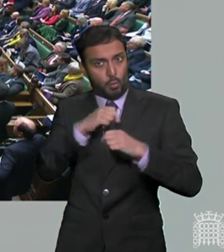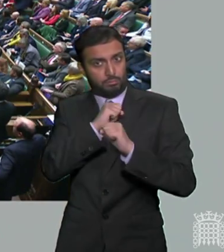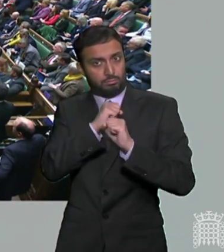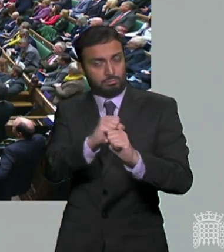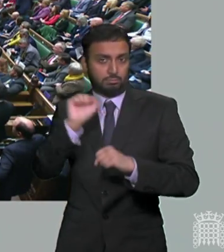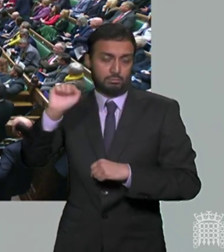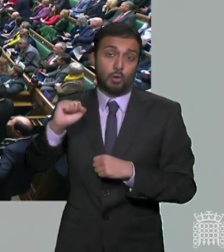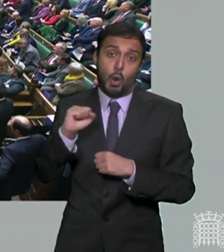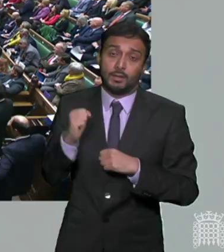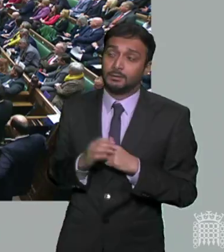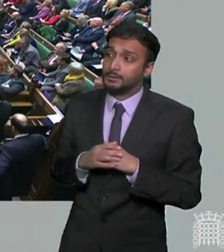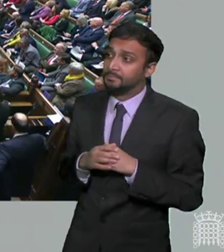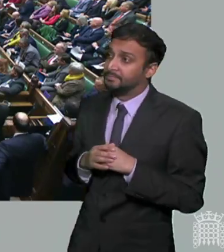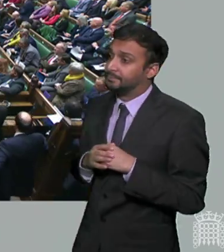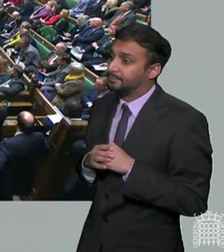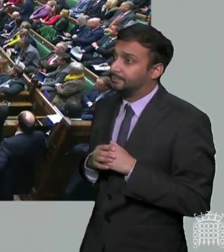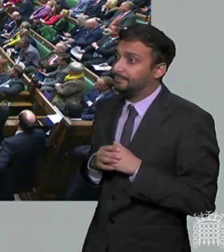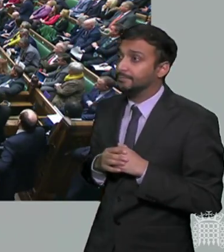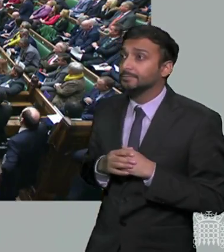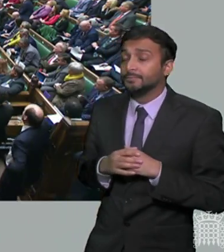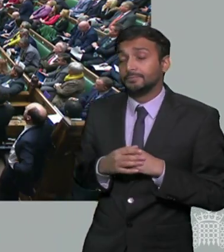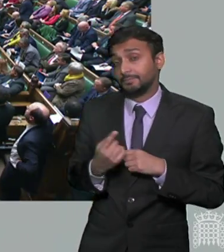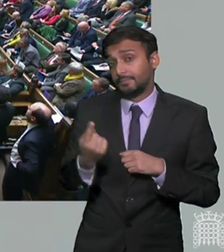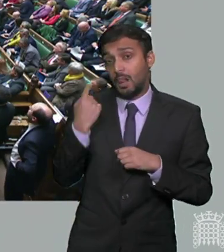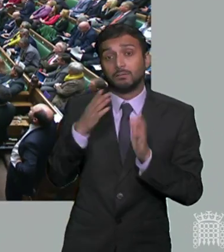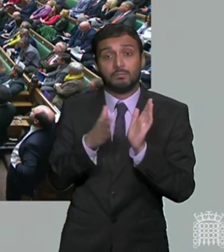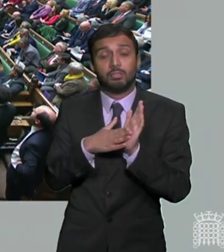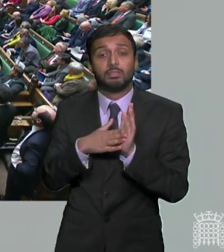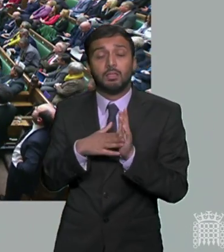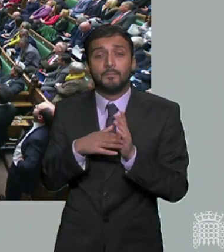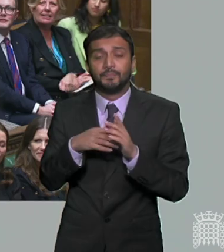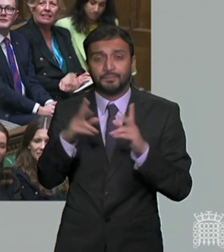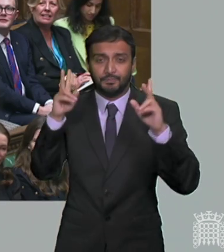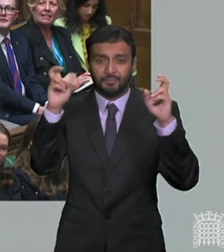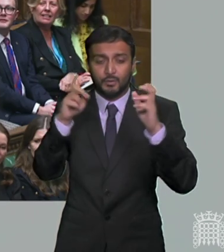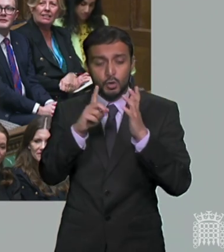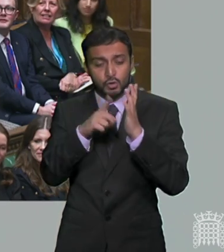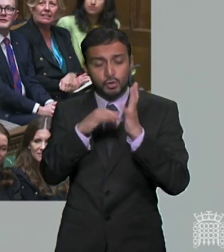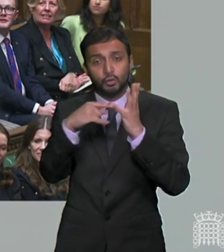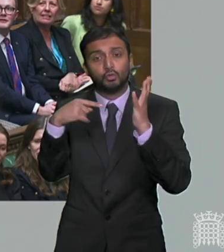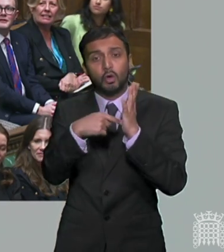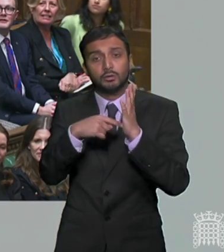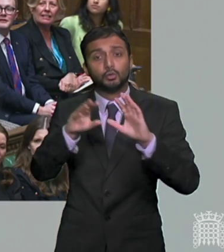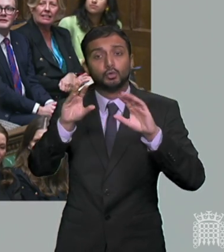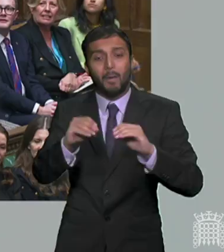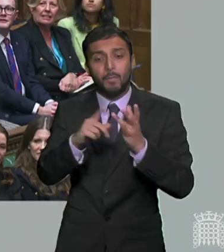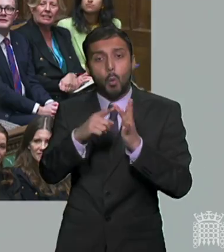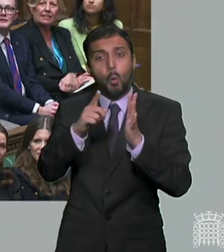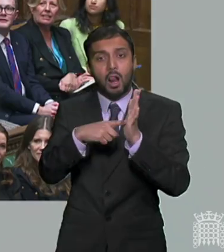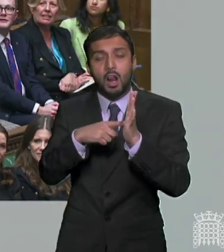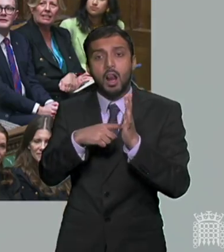Last month, Just Stop Oil clambered up the Dartford crossing, causing chaos for days.